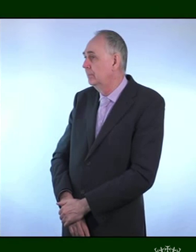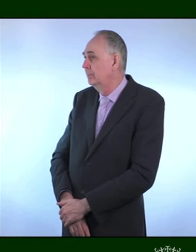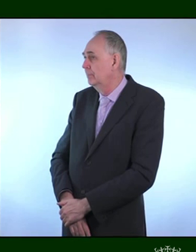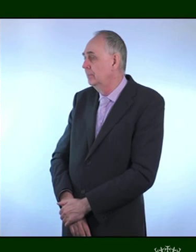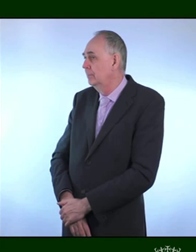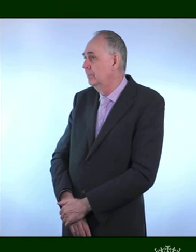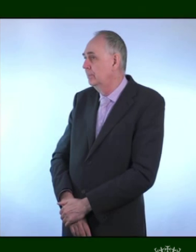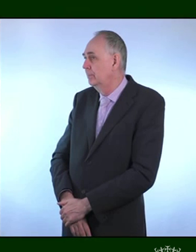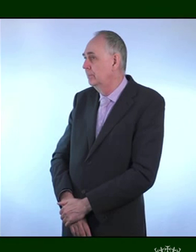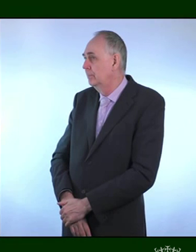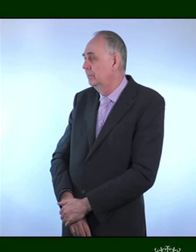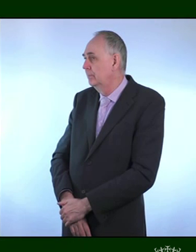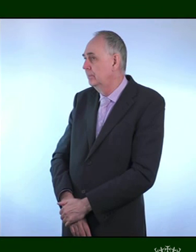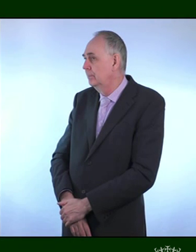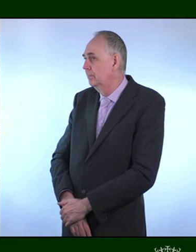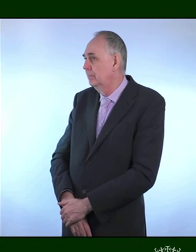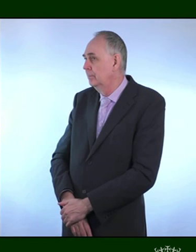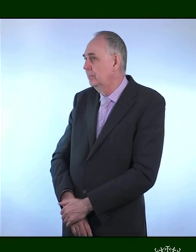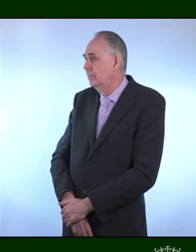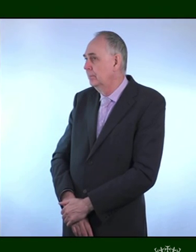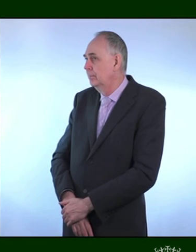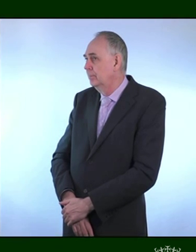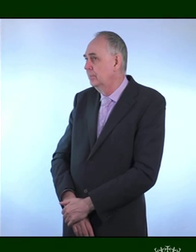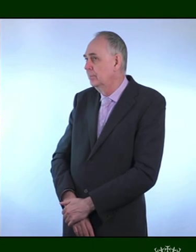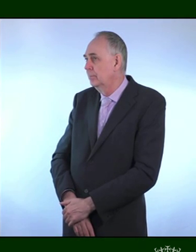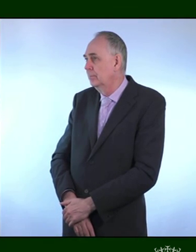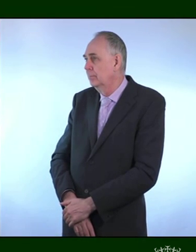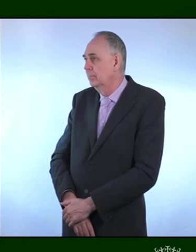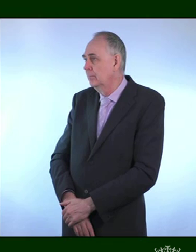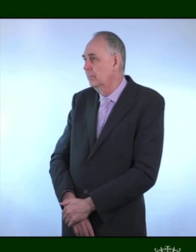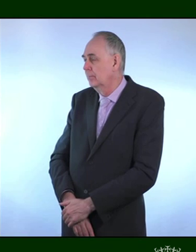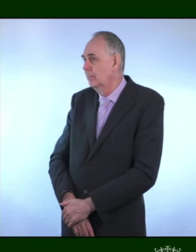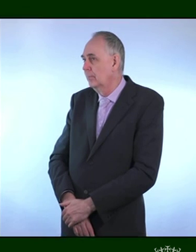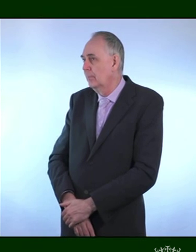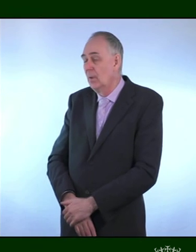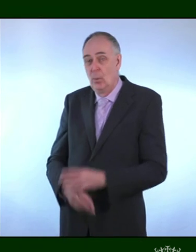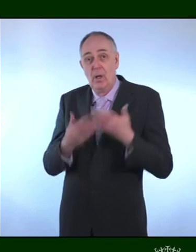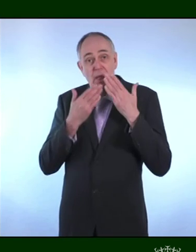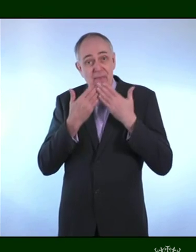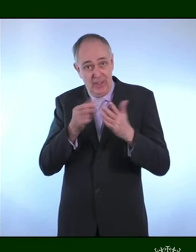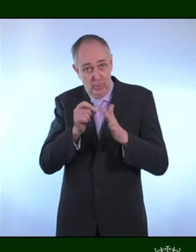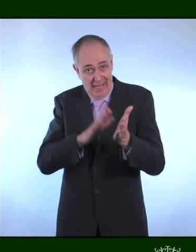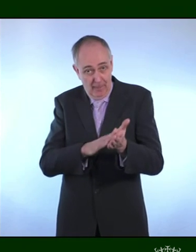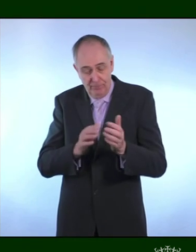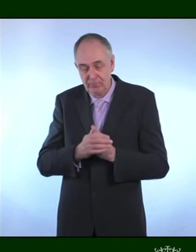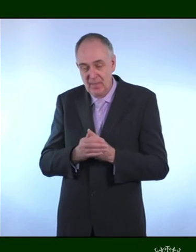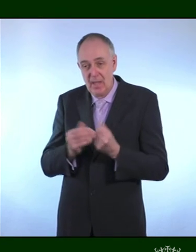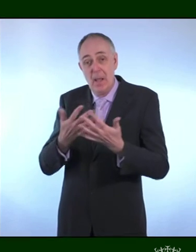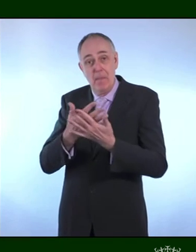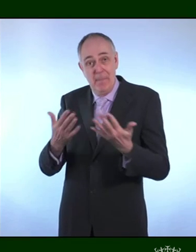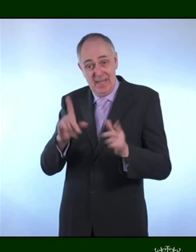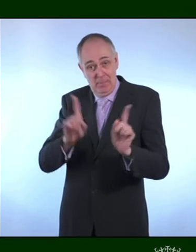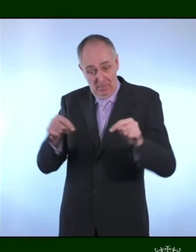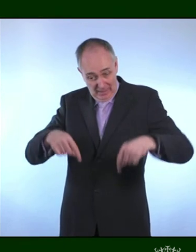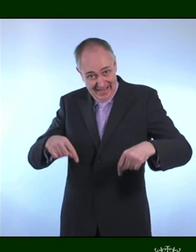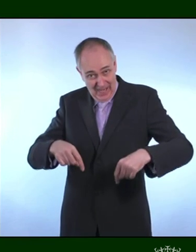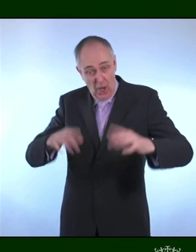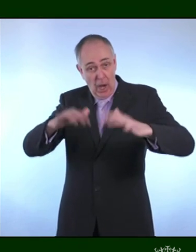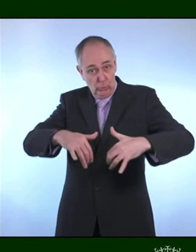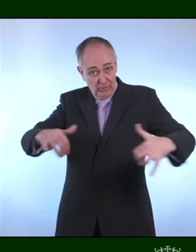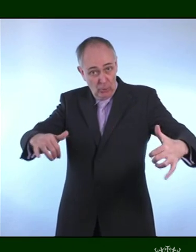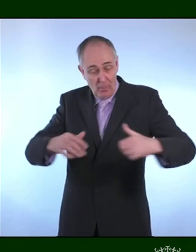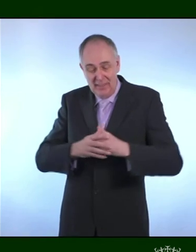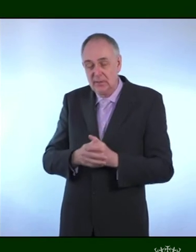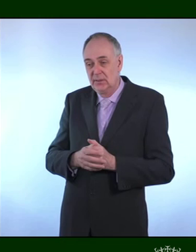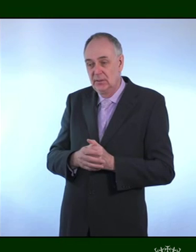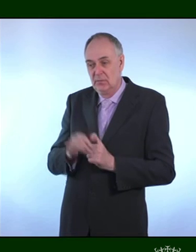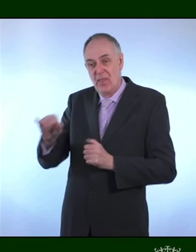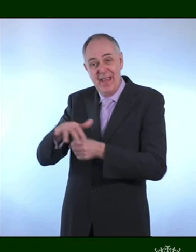I thank the Prime Minister for what he has just said. Many Members will have had constituents contacting them in recent days about evictions.